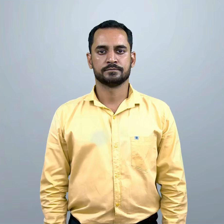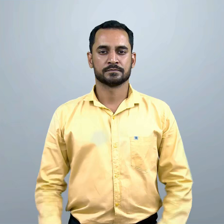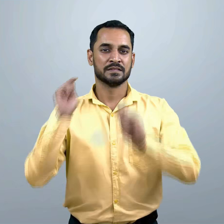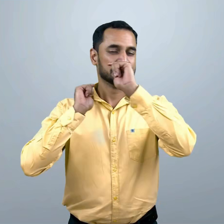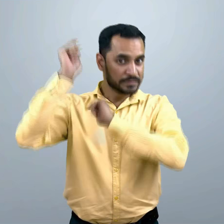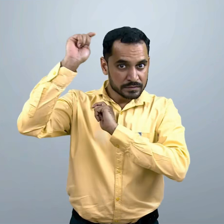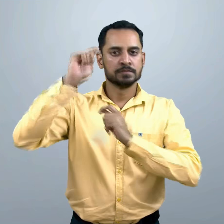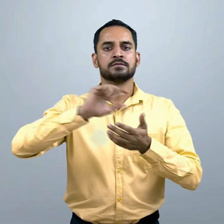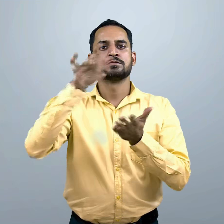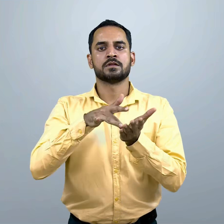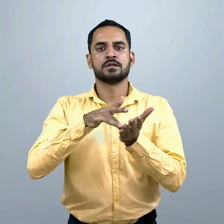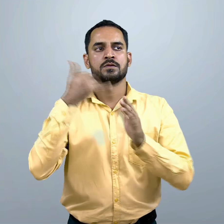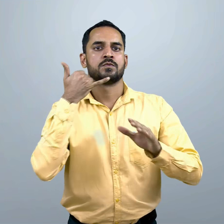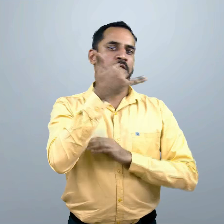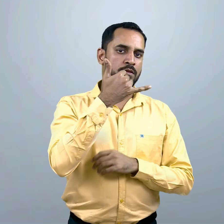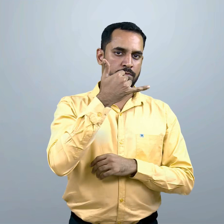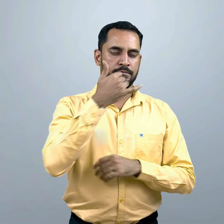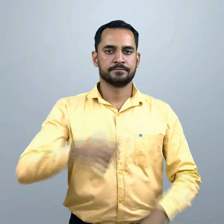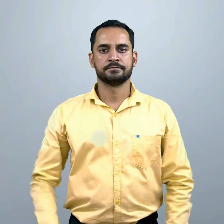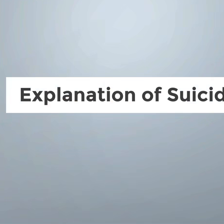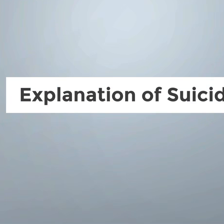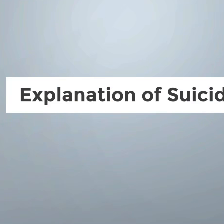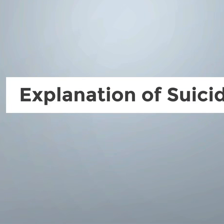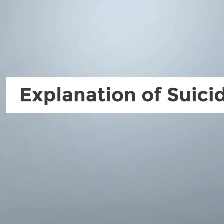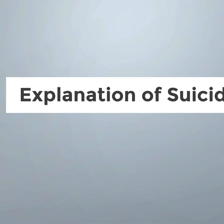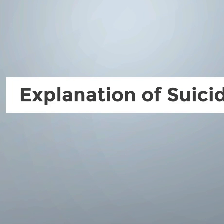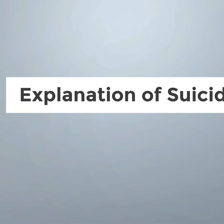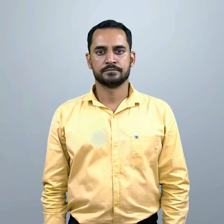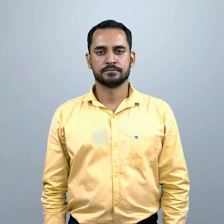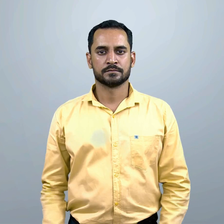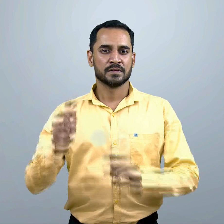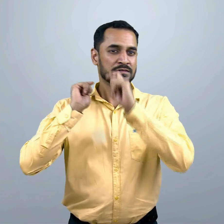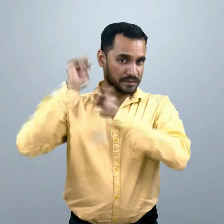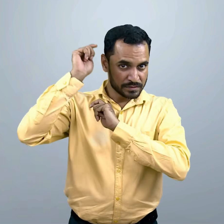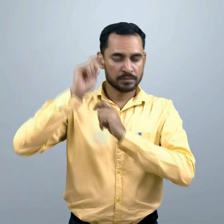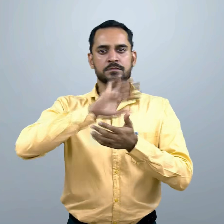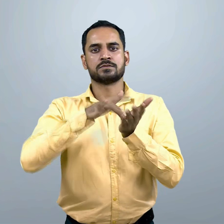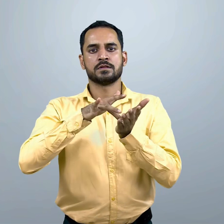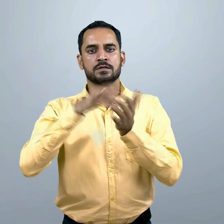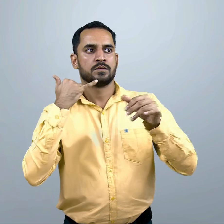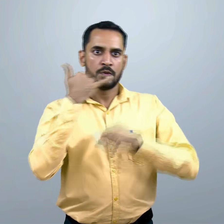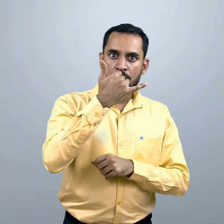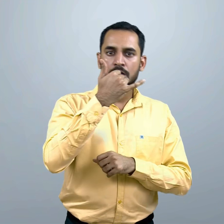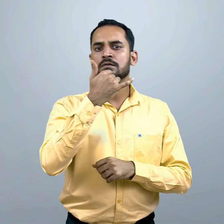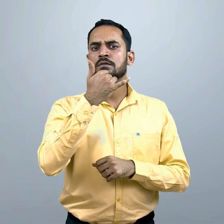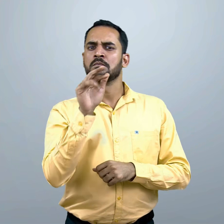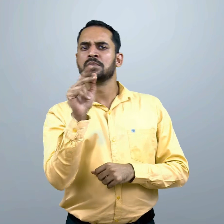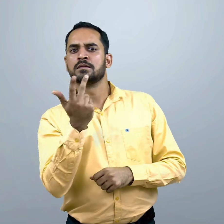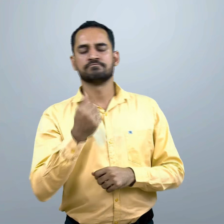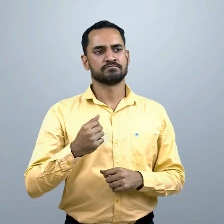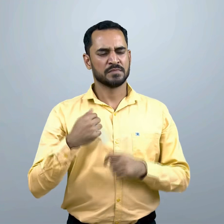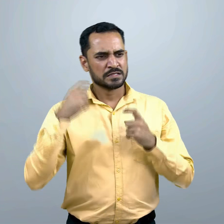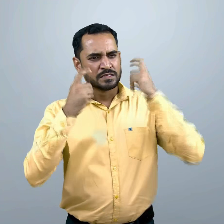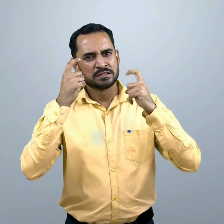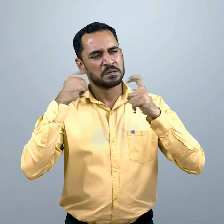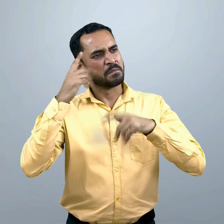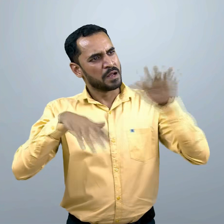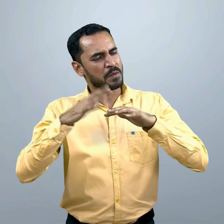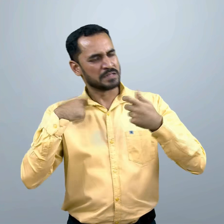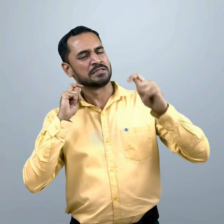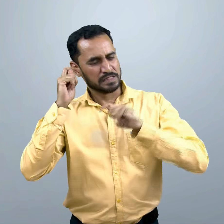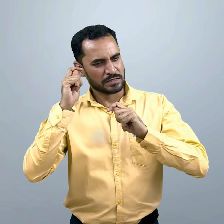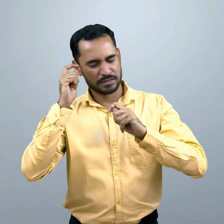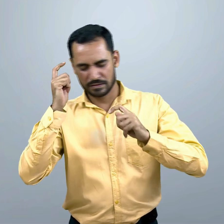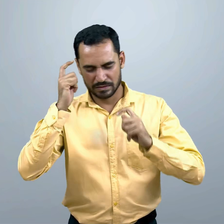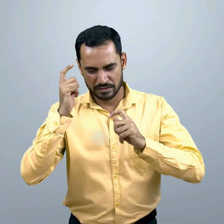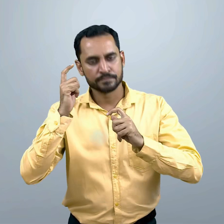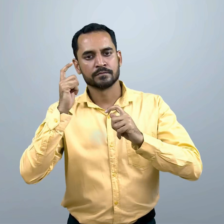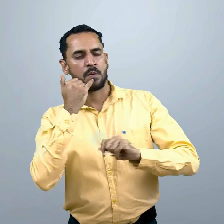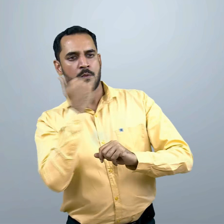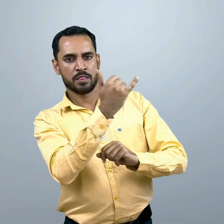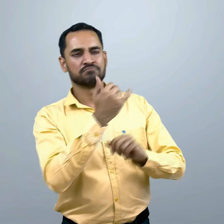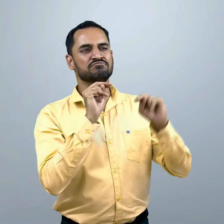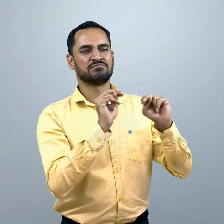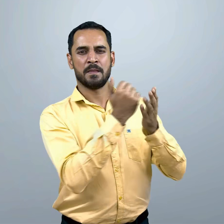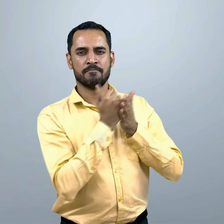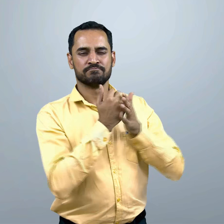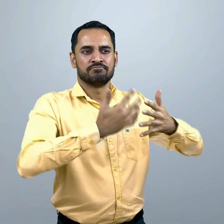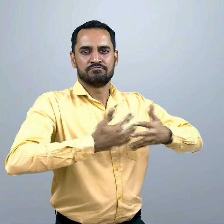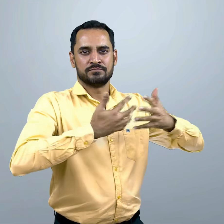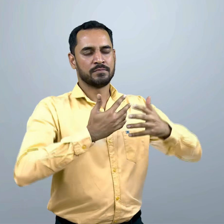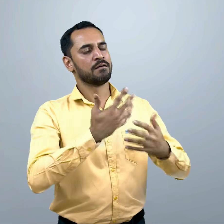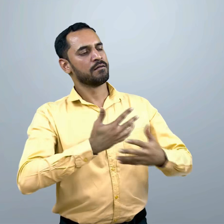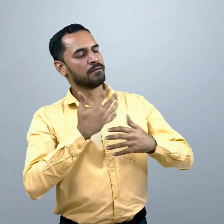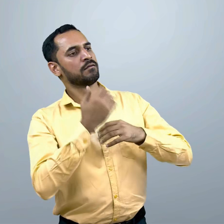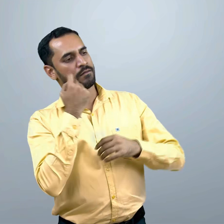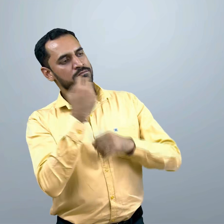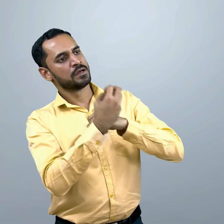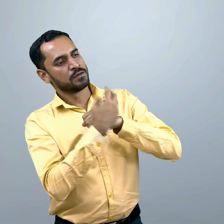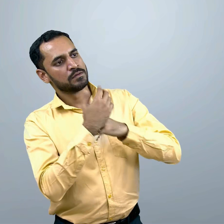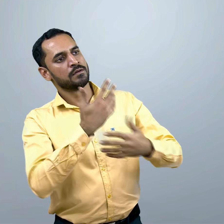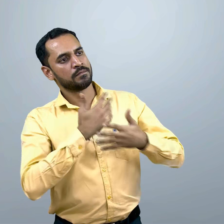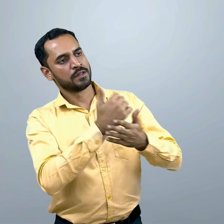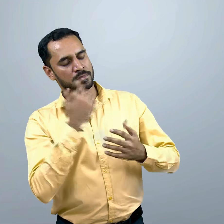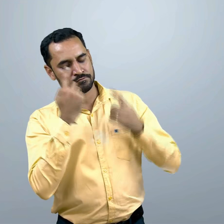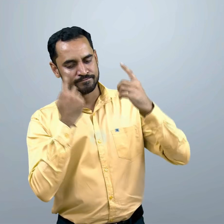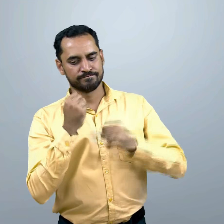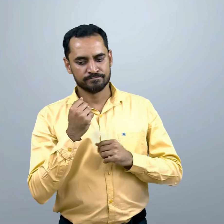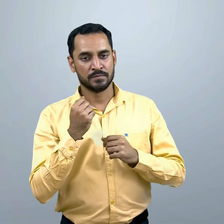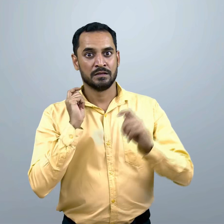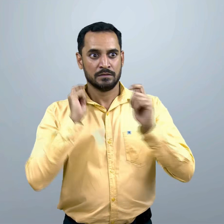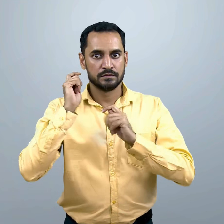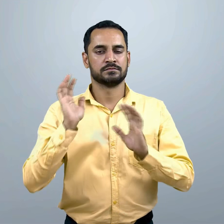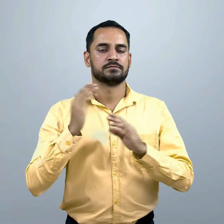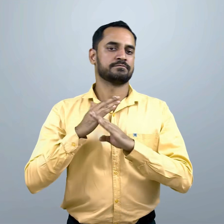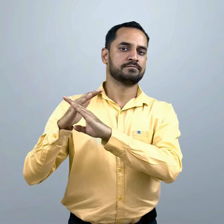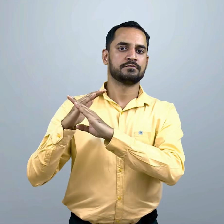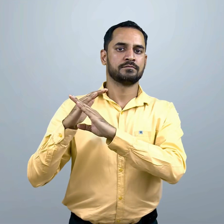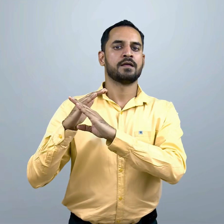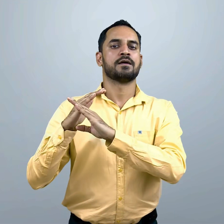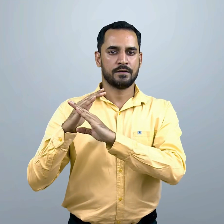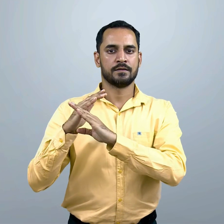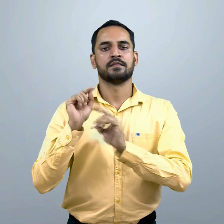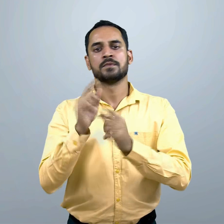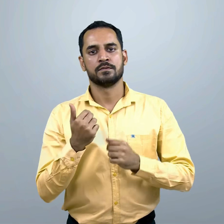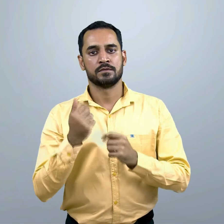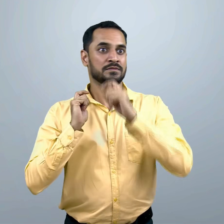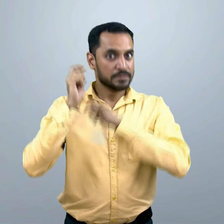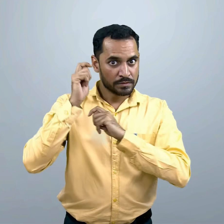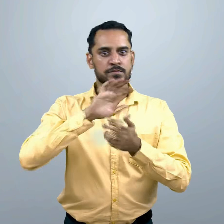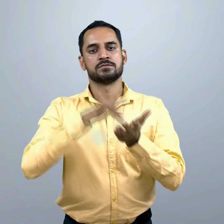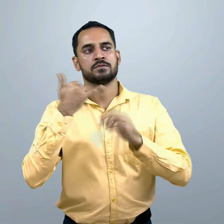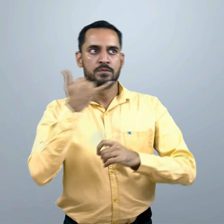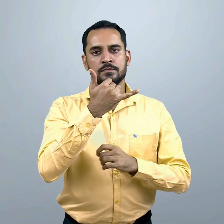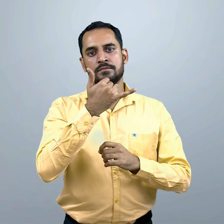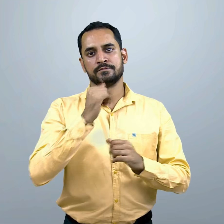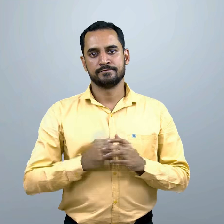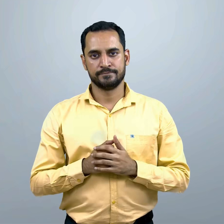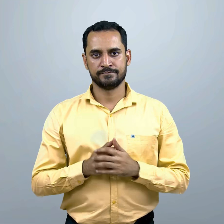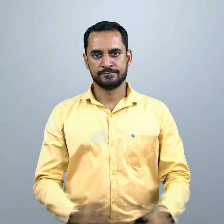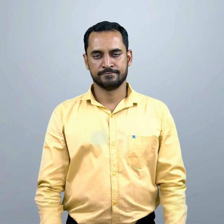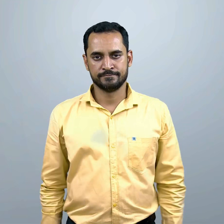Suicide Prevention centres